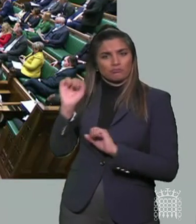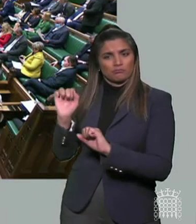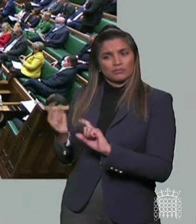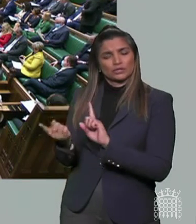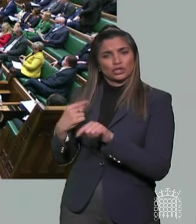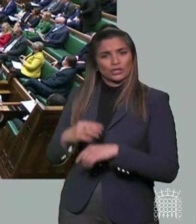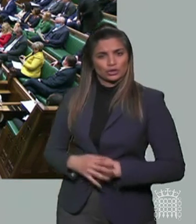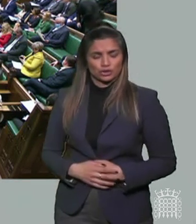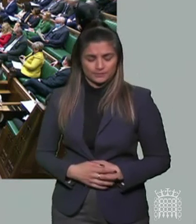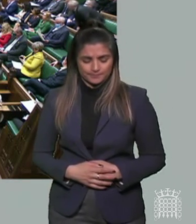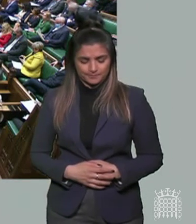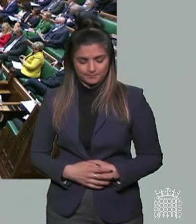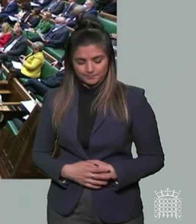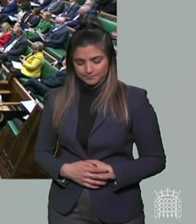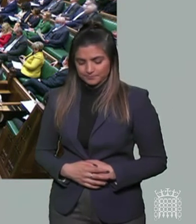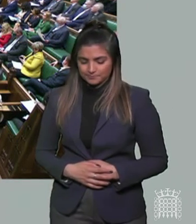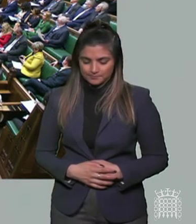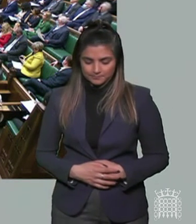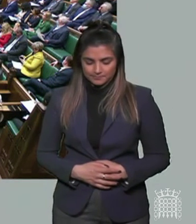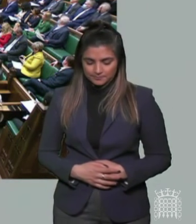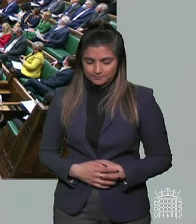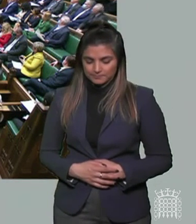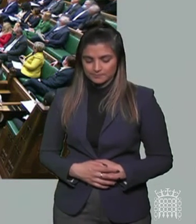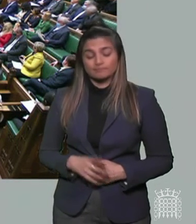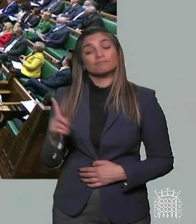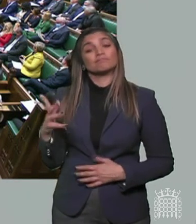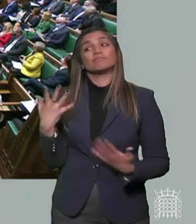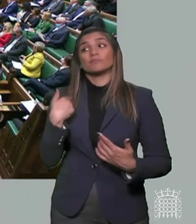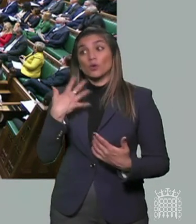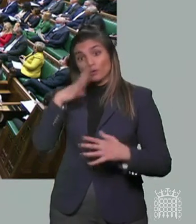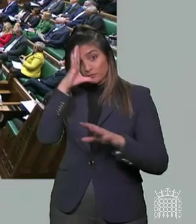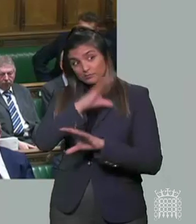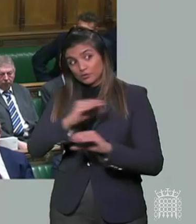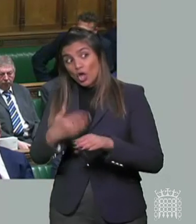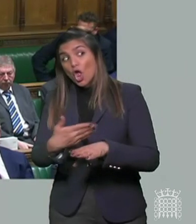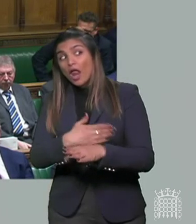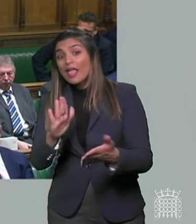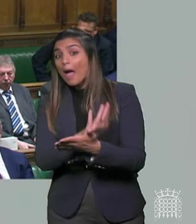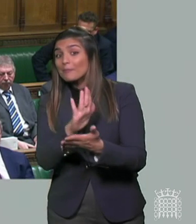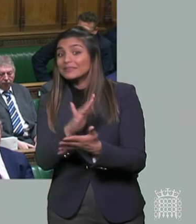May I first wish you, Mr Speaker, and the entire House an early happy St Patrick’s Day?